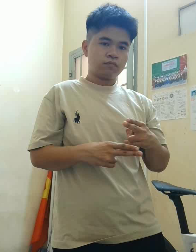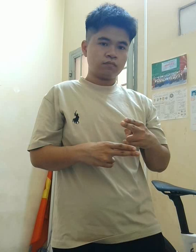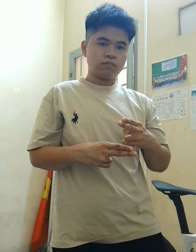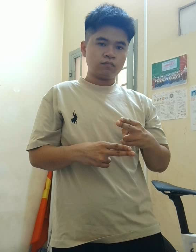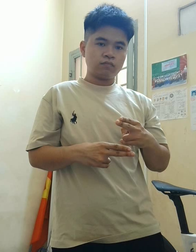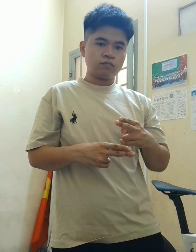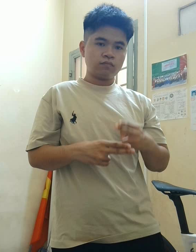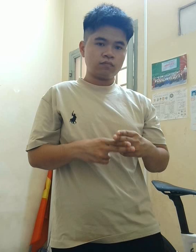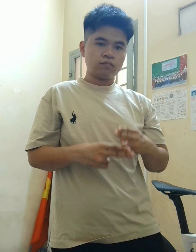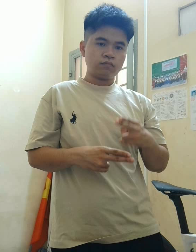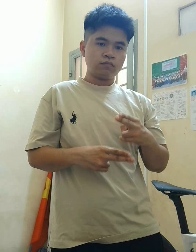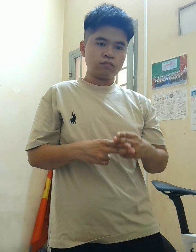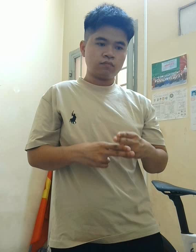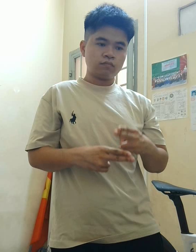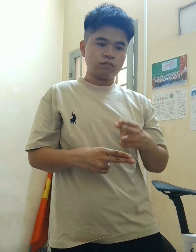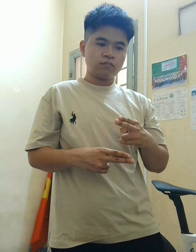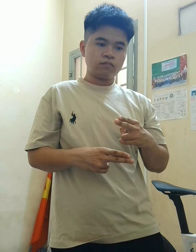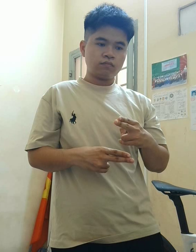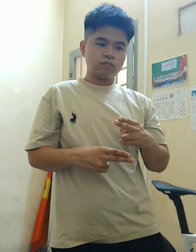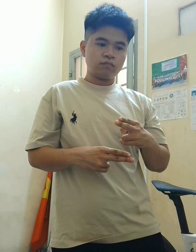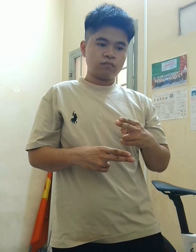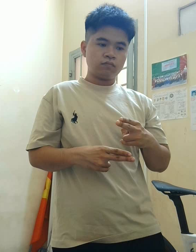ten